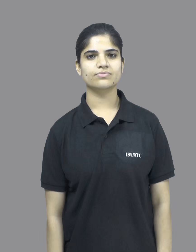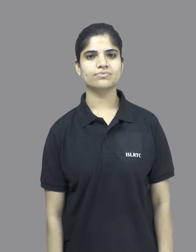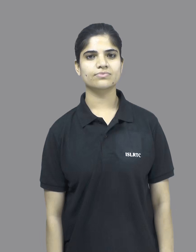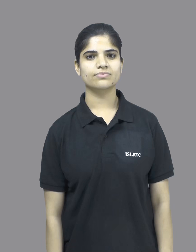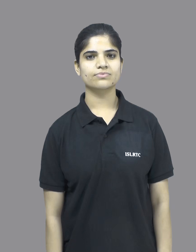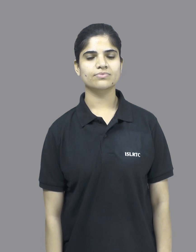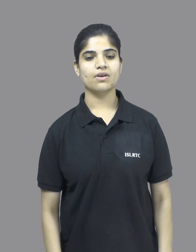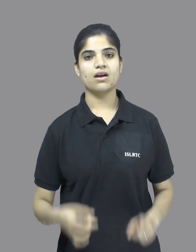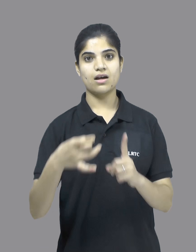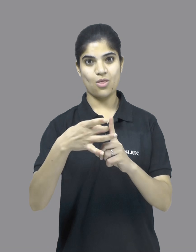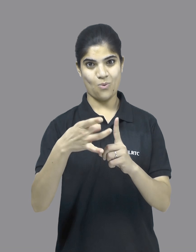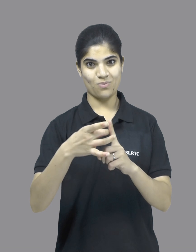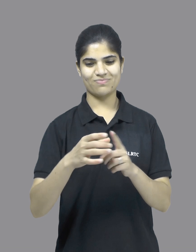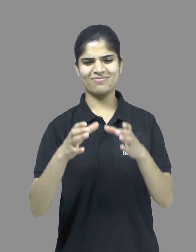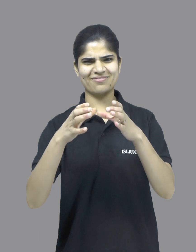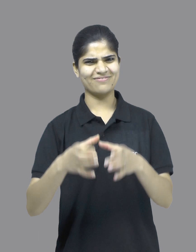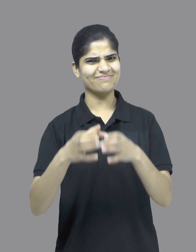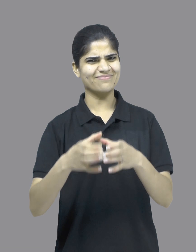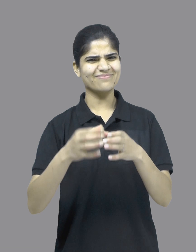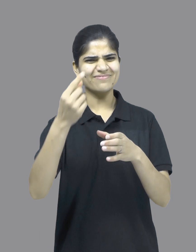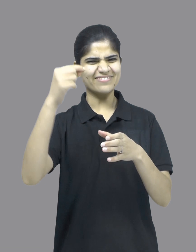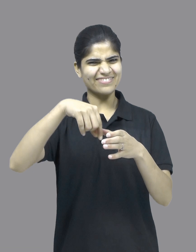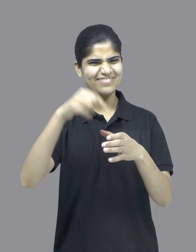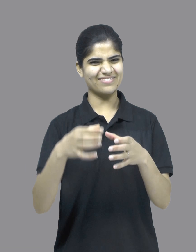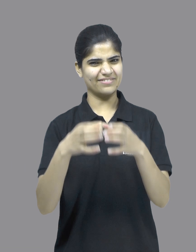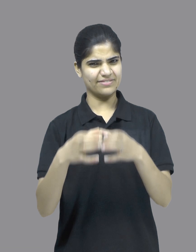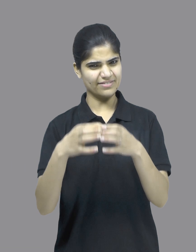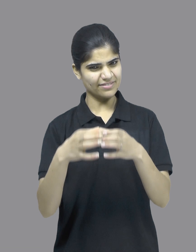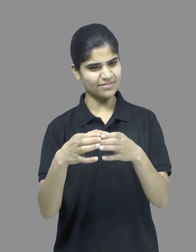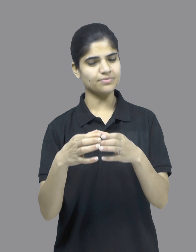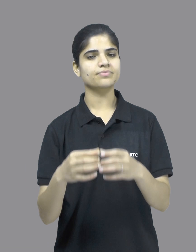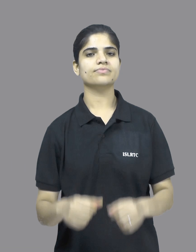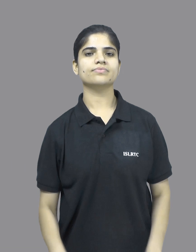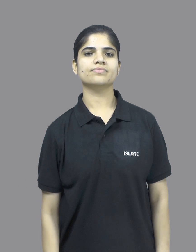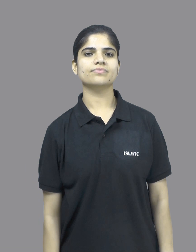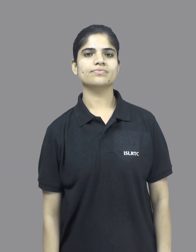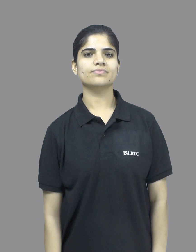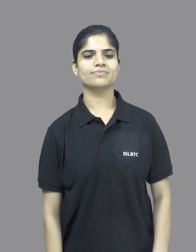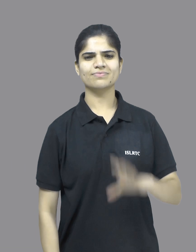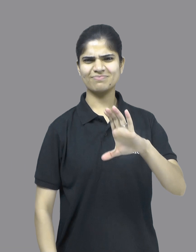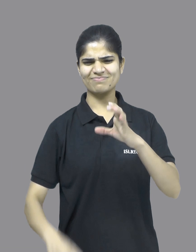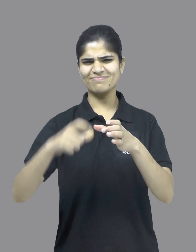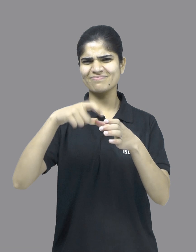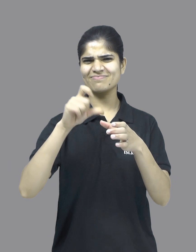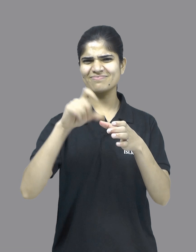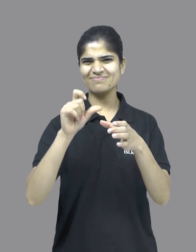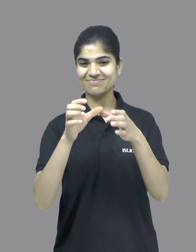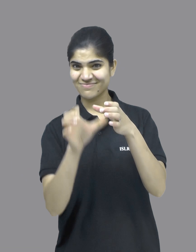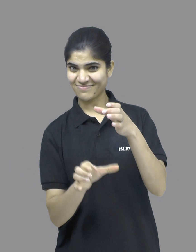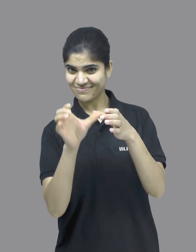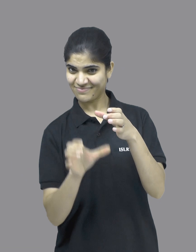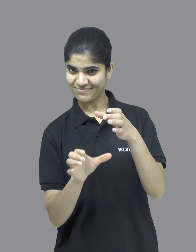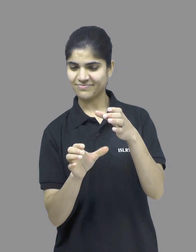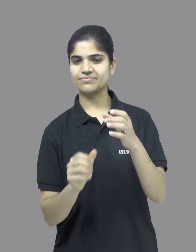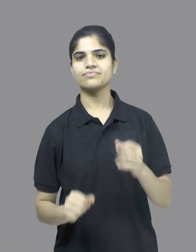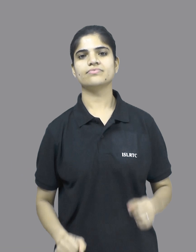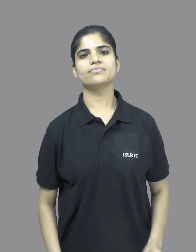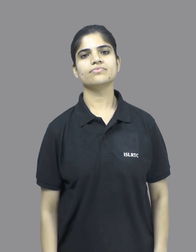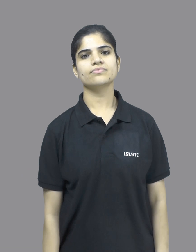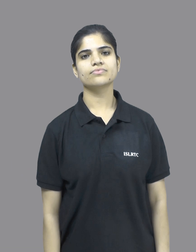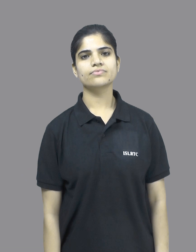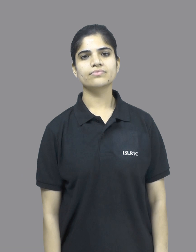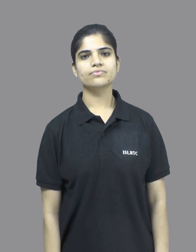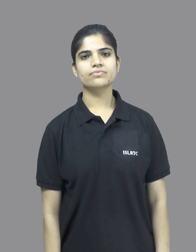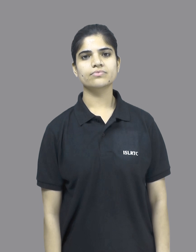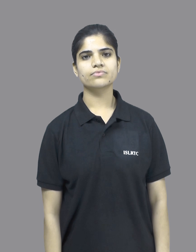Can